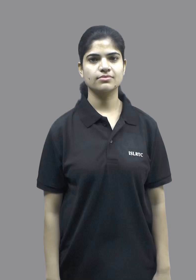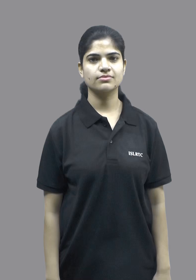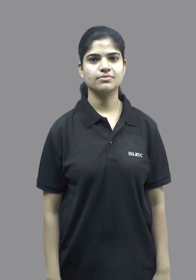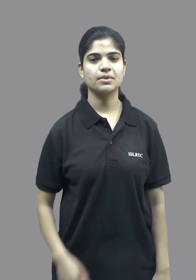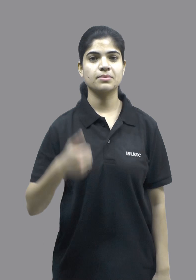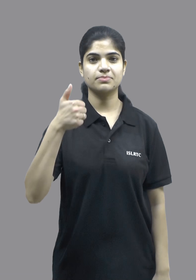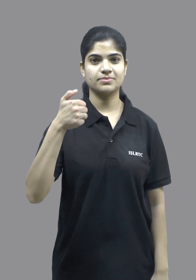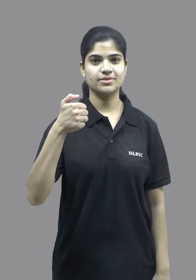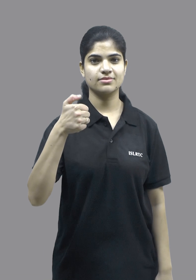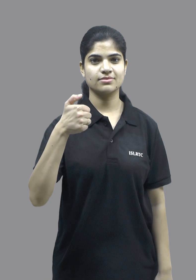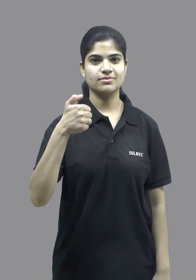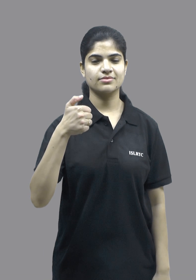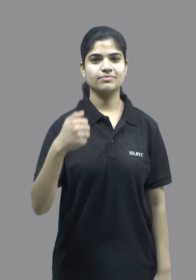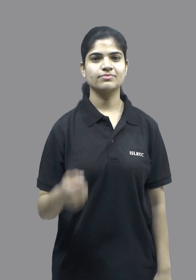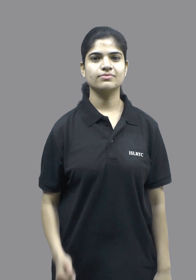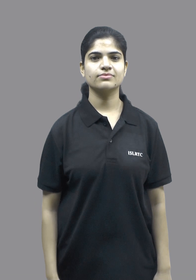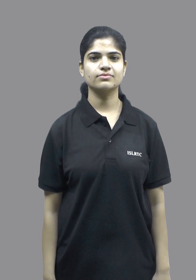Pen